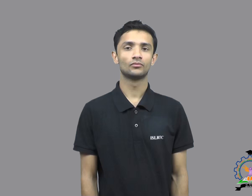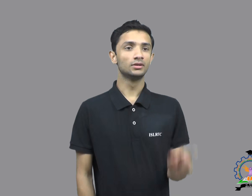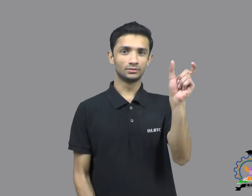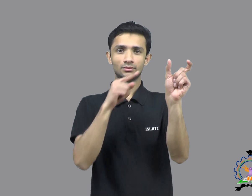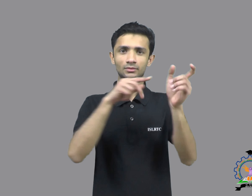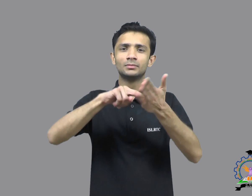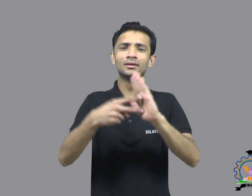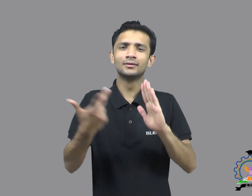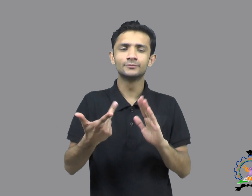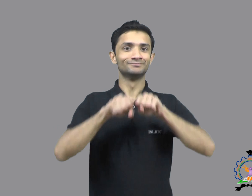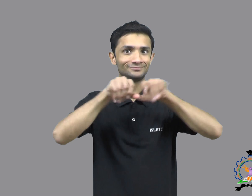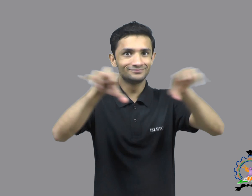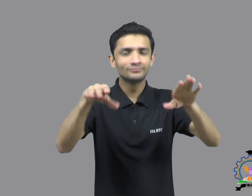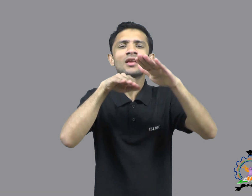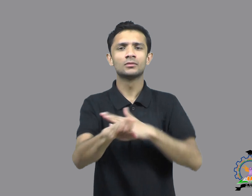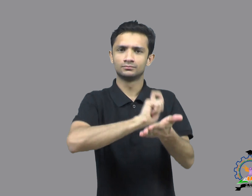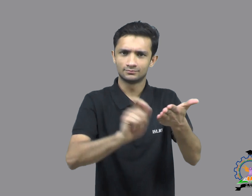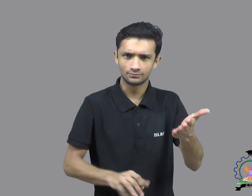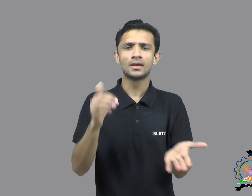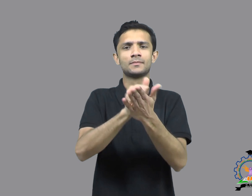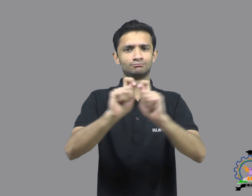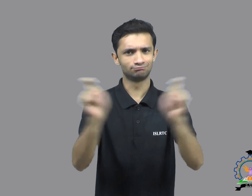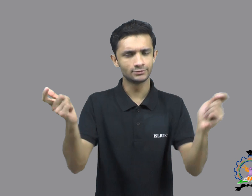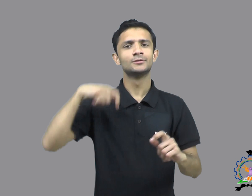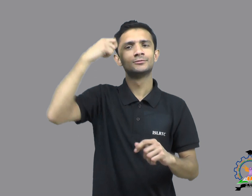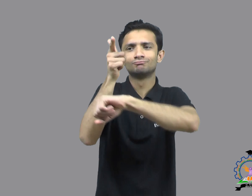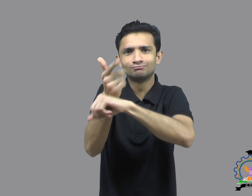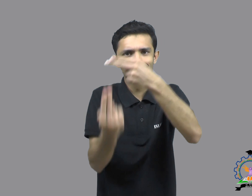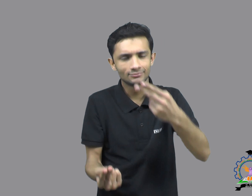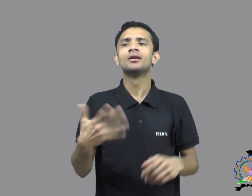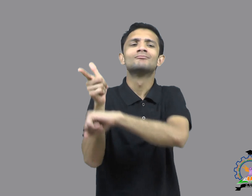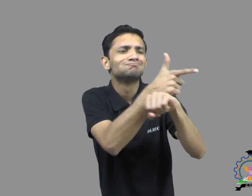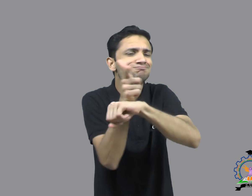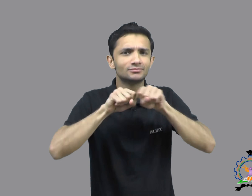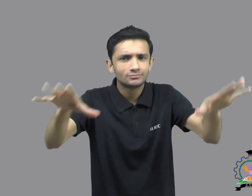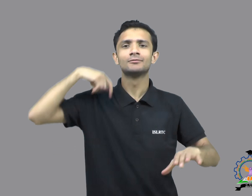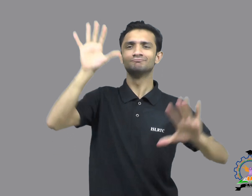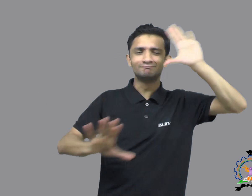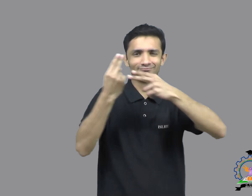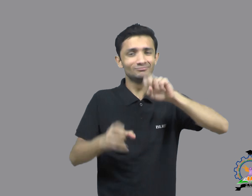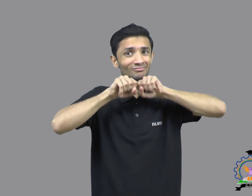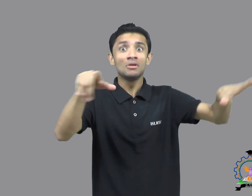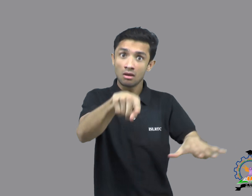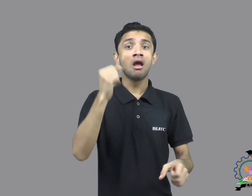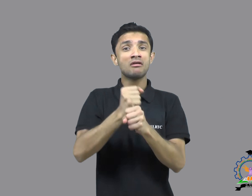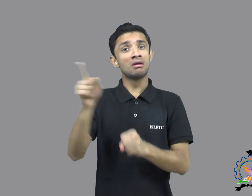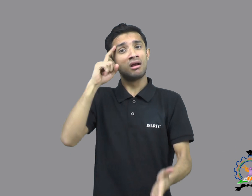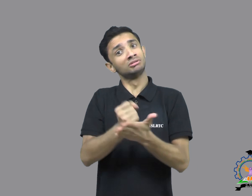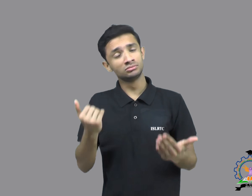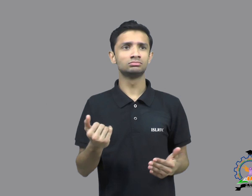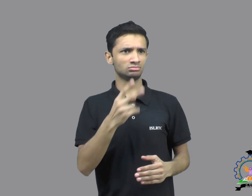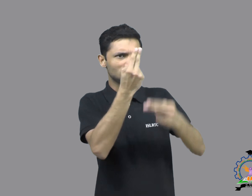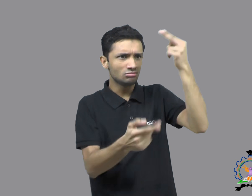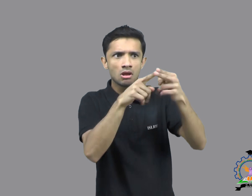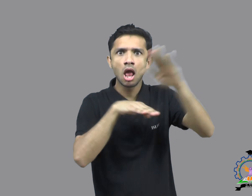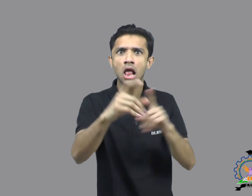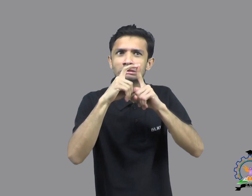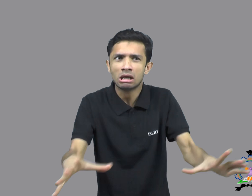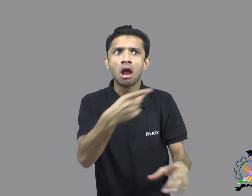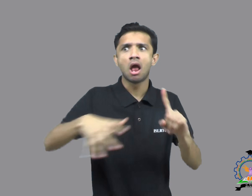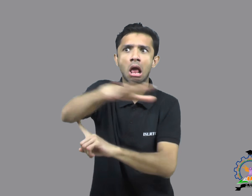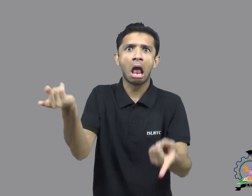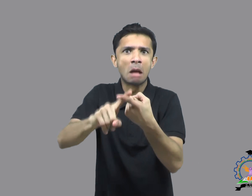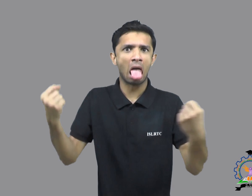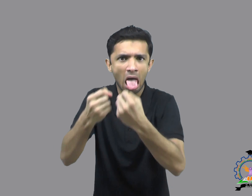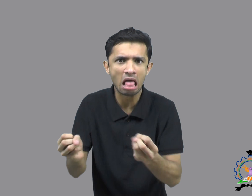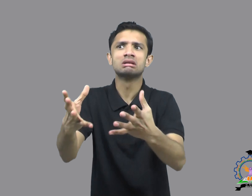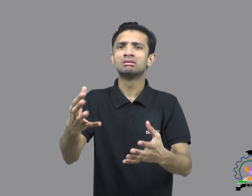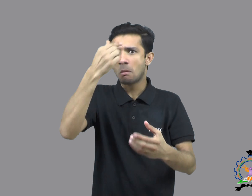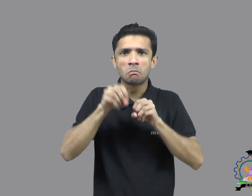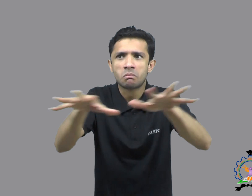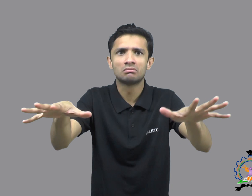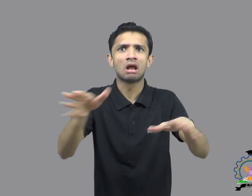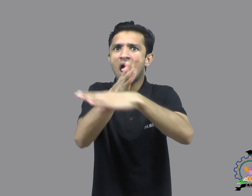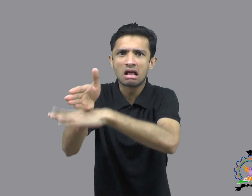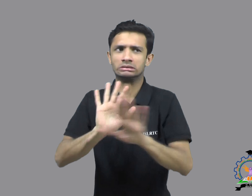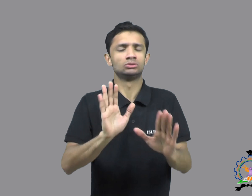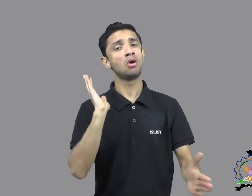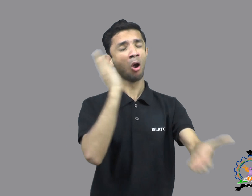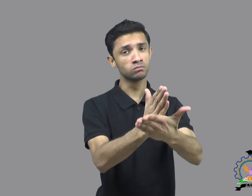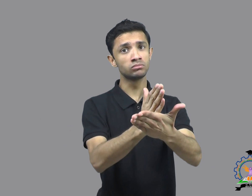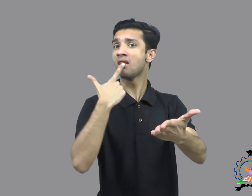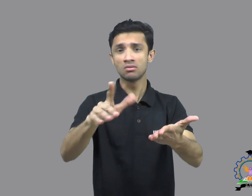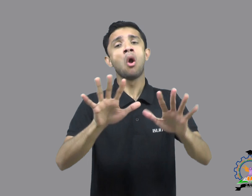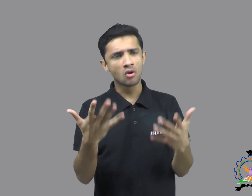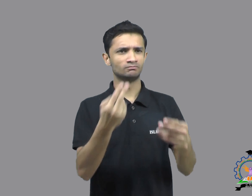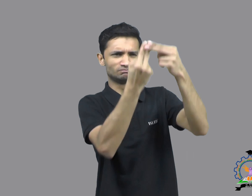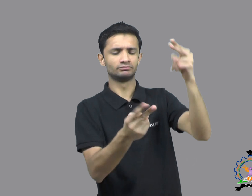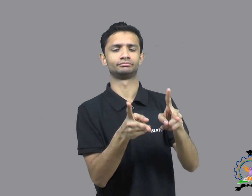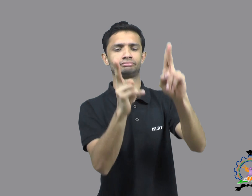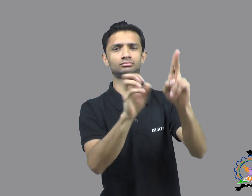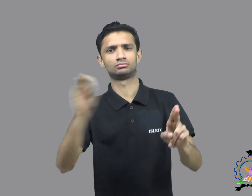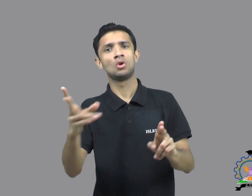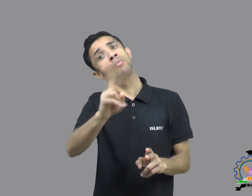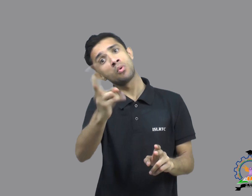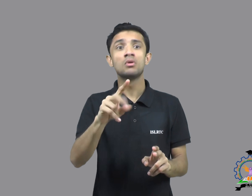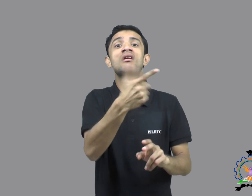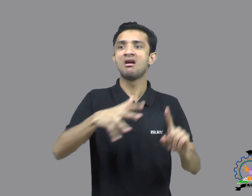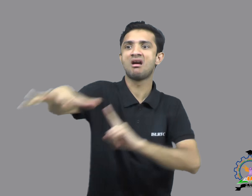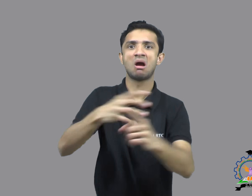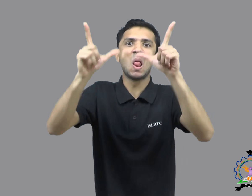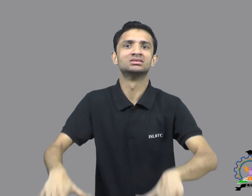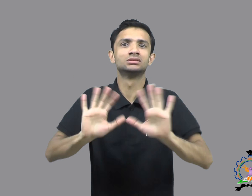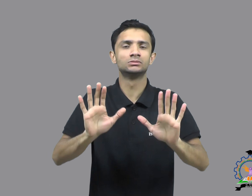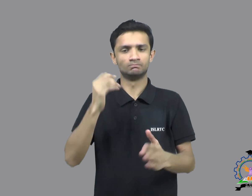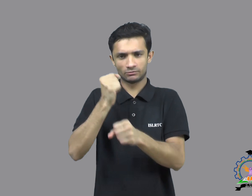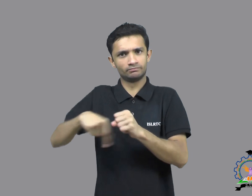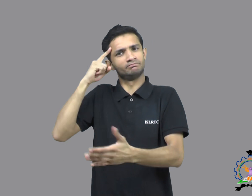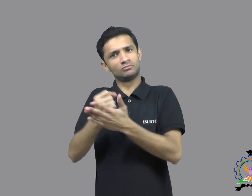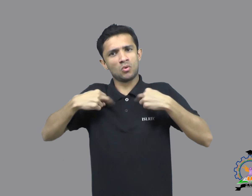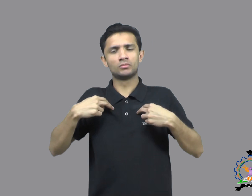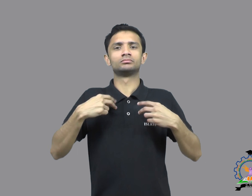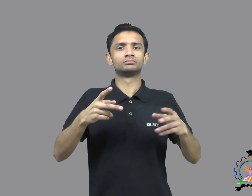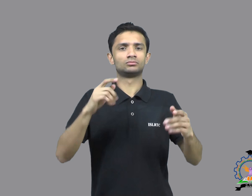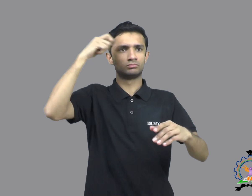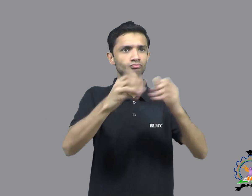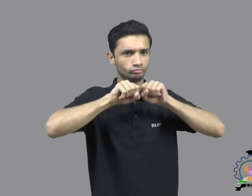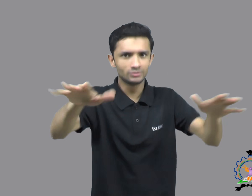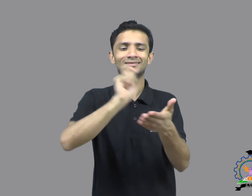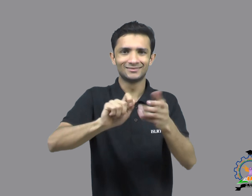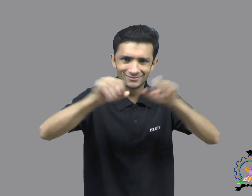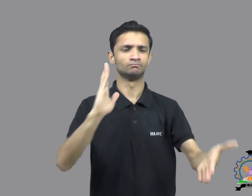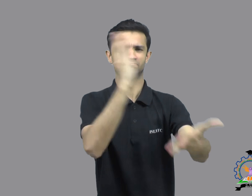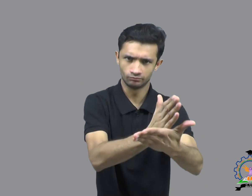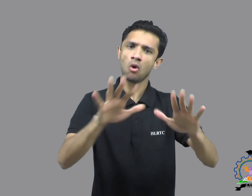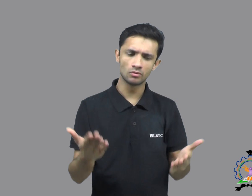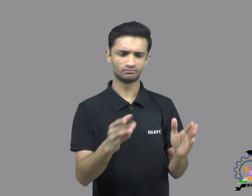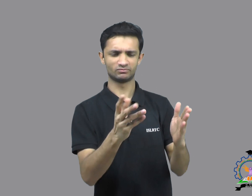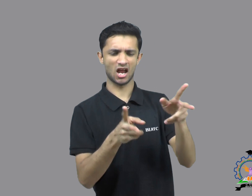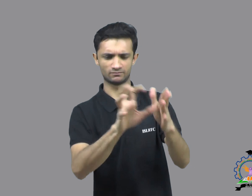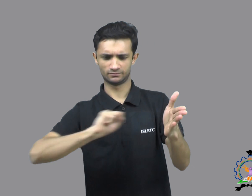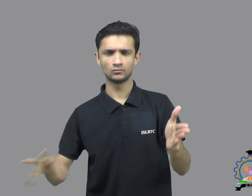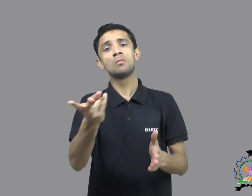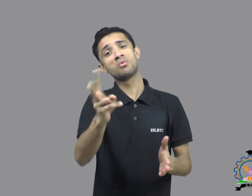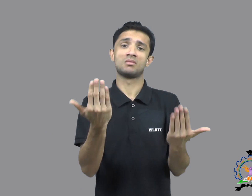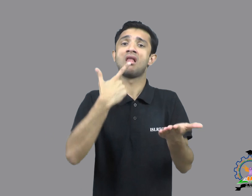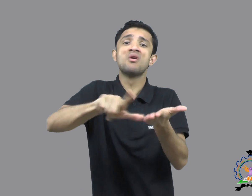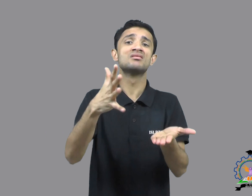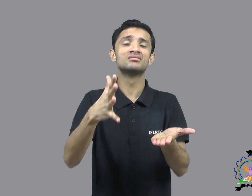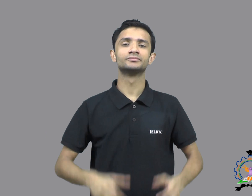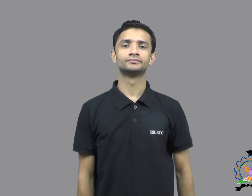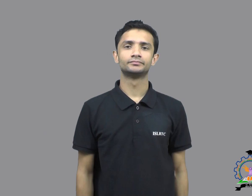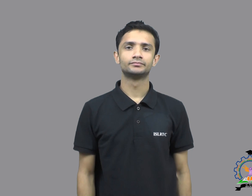Censorship